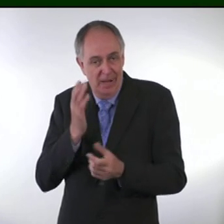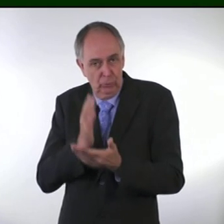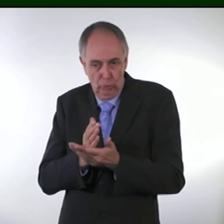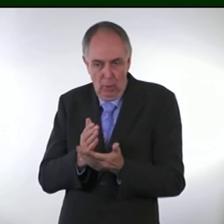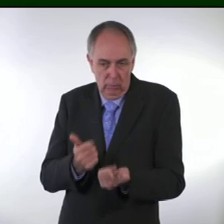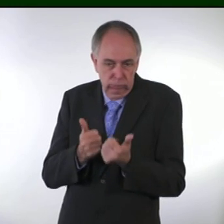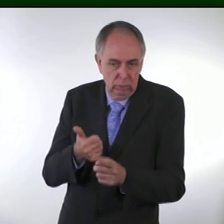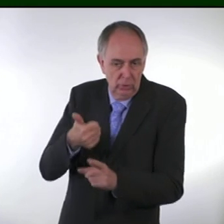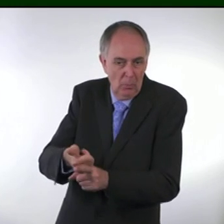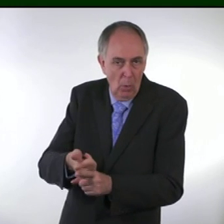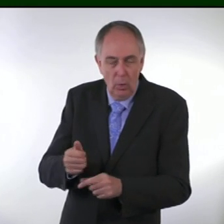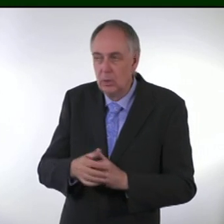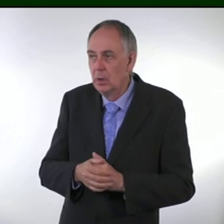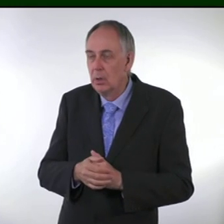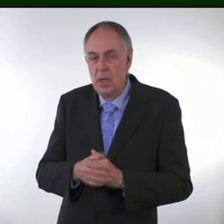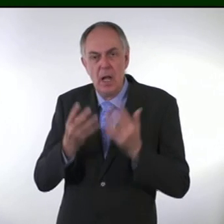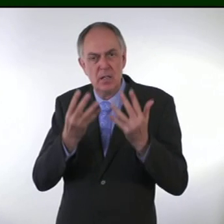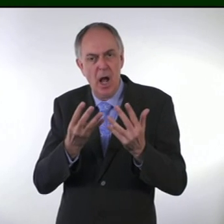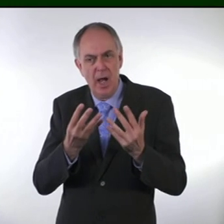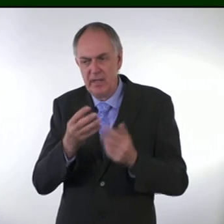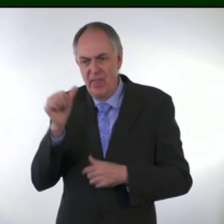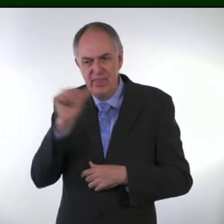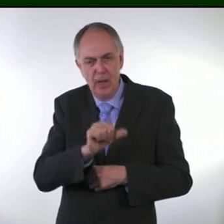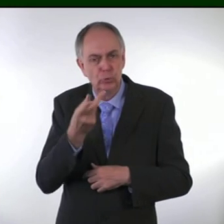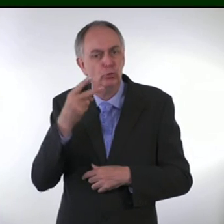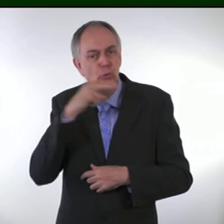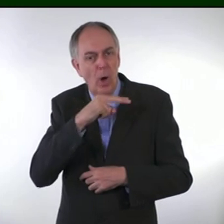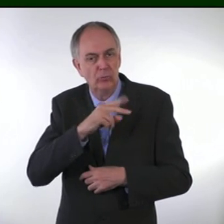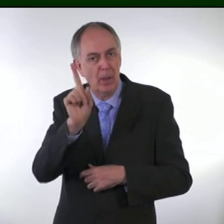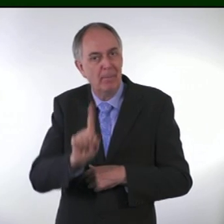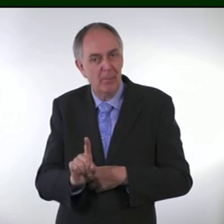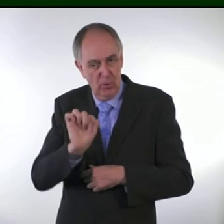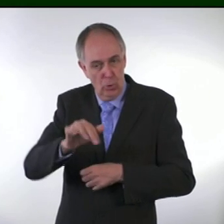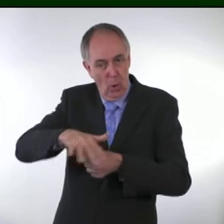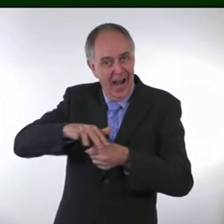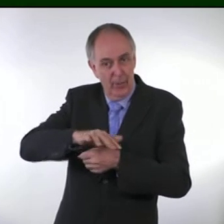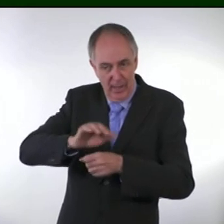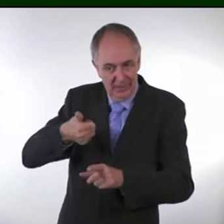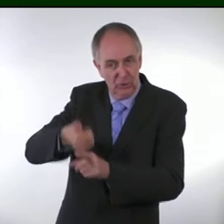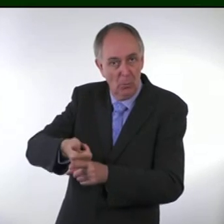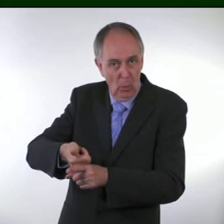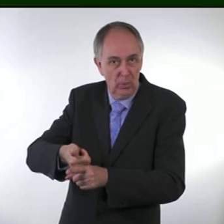I just remind her that we have supported 9,200 workers in her constituency through the furlough scheme.